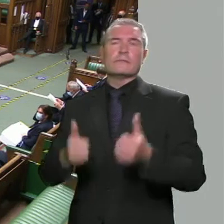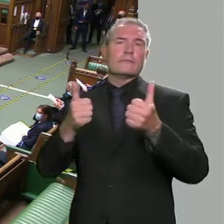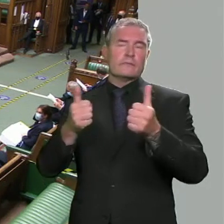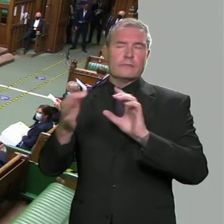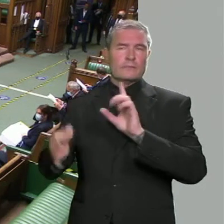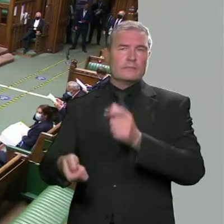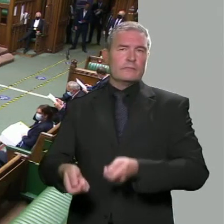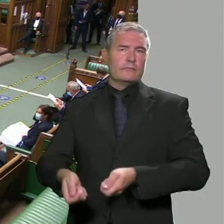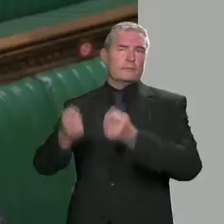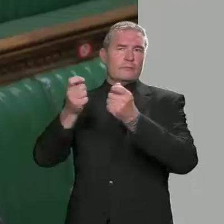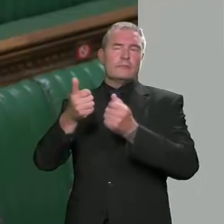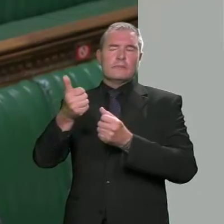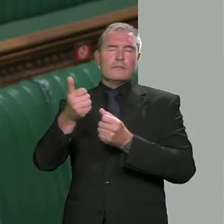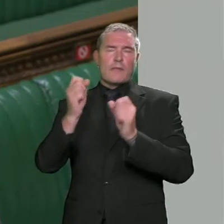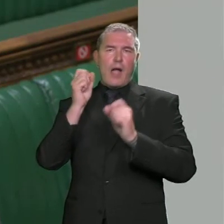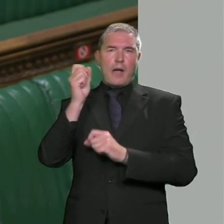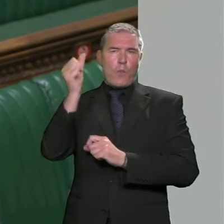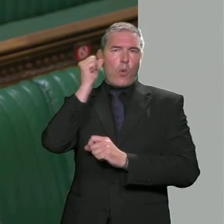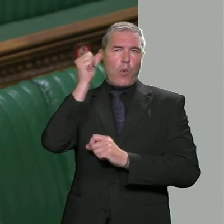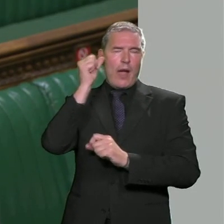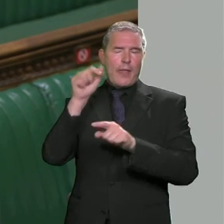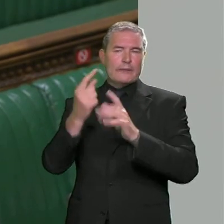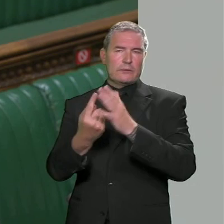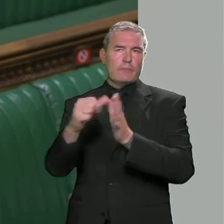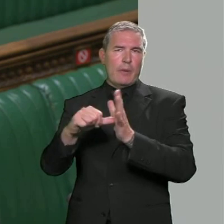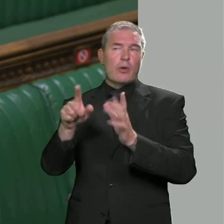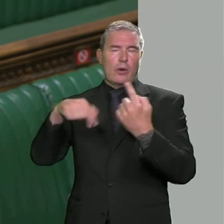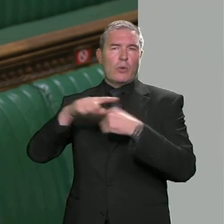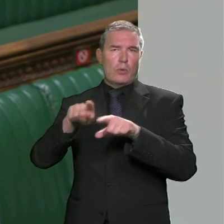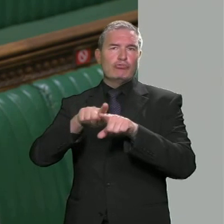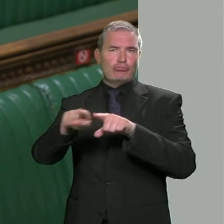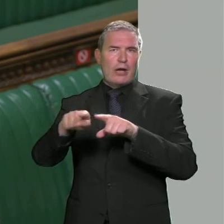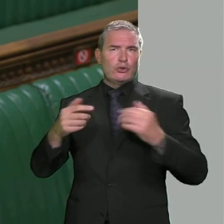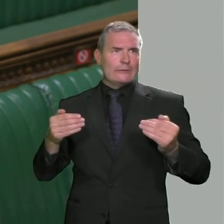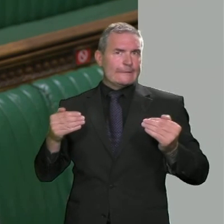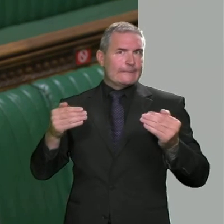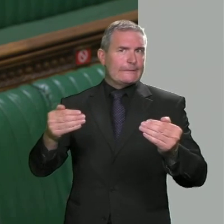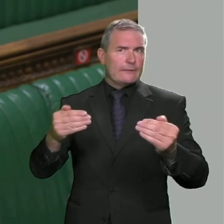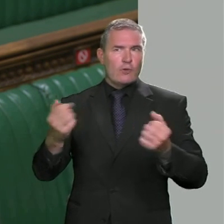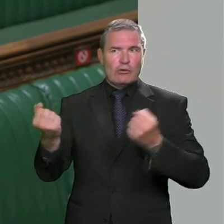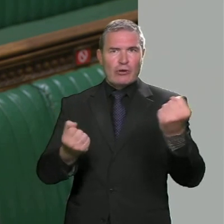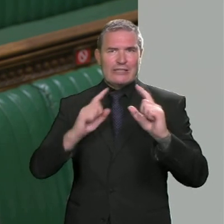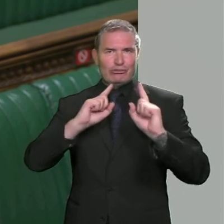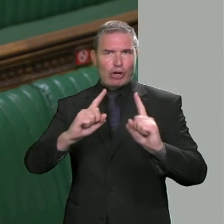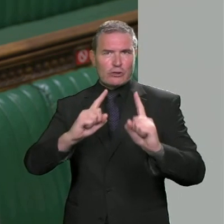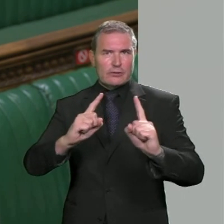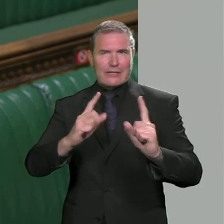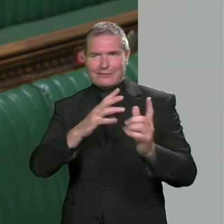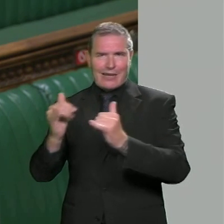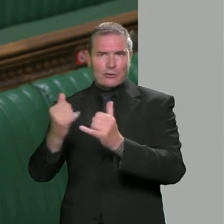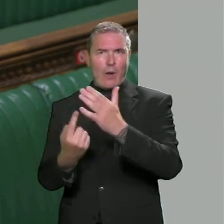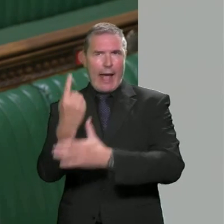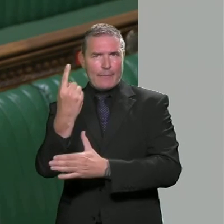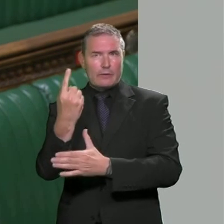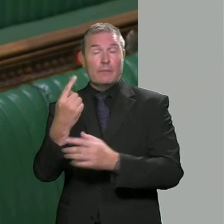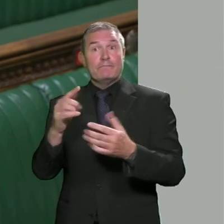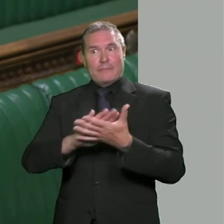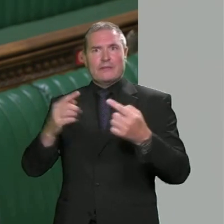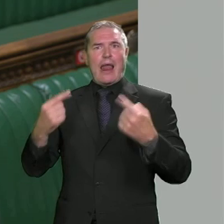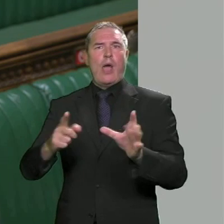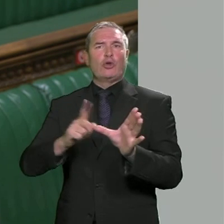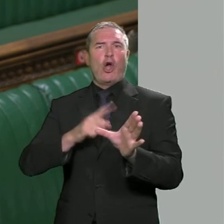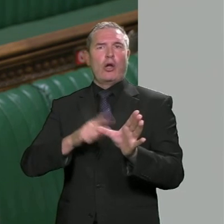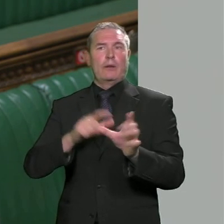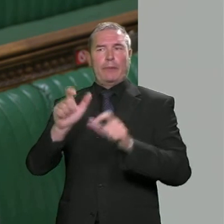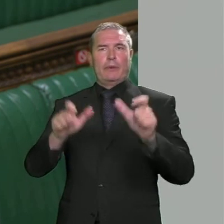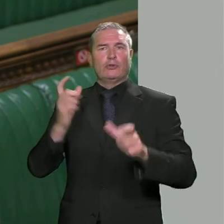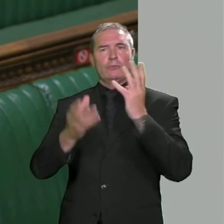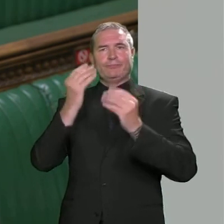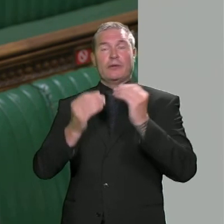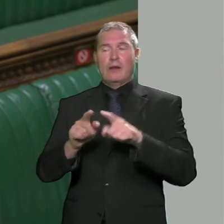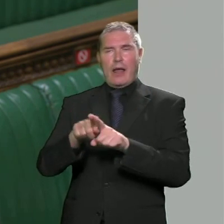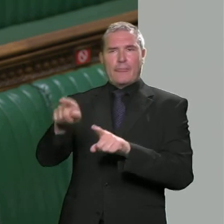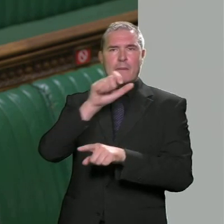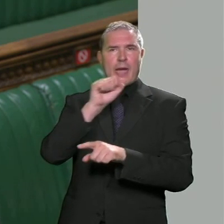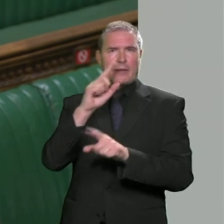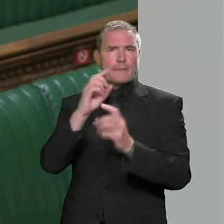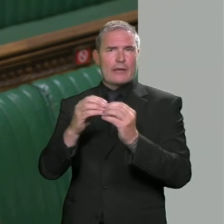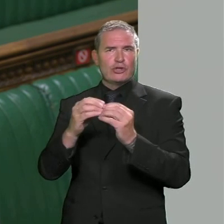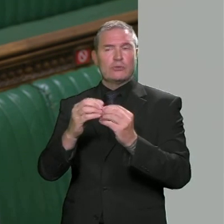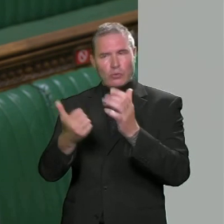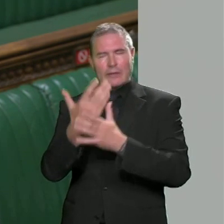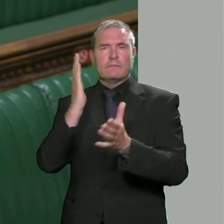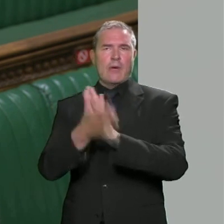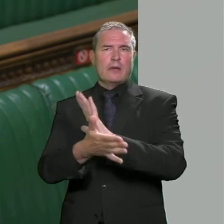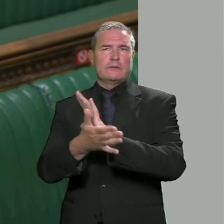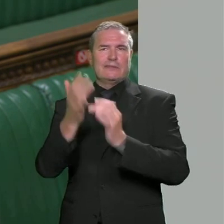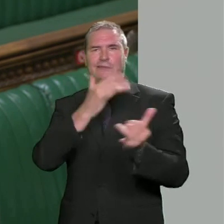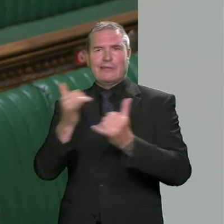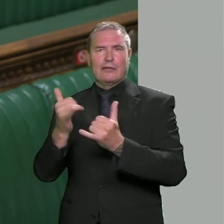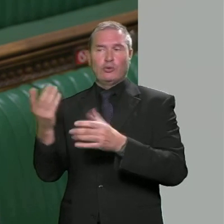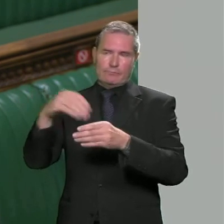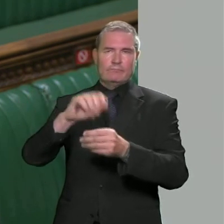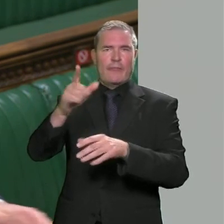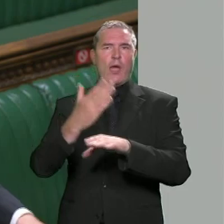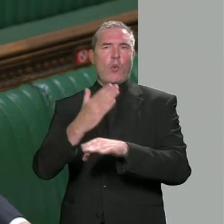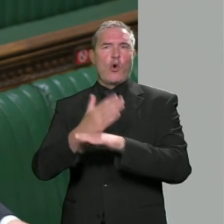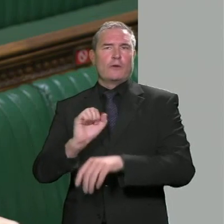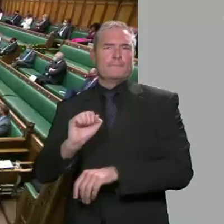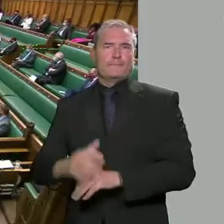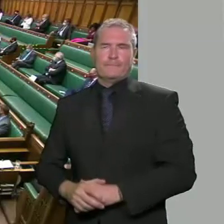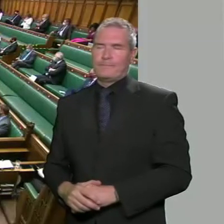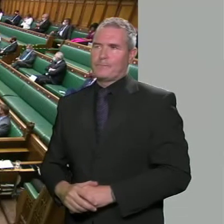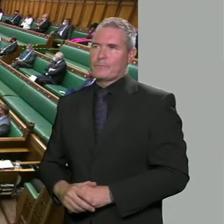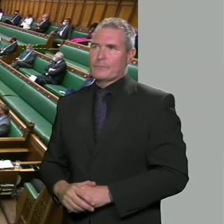I am aware of the problem, and we are doing what we can to accelerate the number of driving instructors and testers to allow young people such as the gentleman that she mentions to get their driving test done, and enable them to fulfil their ambitions.